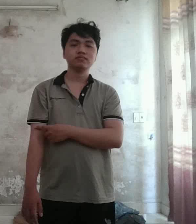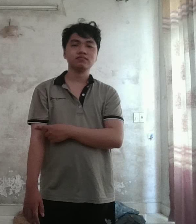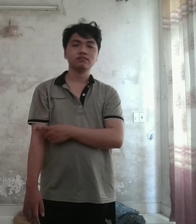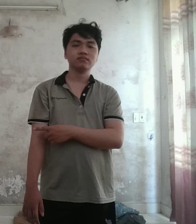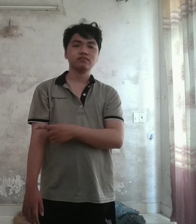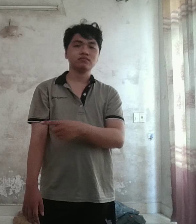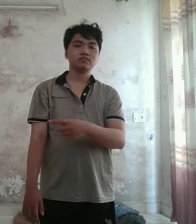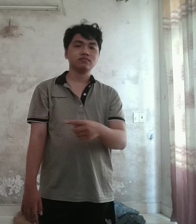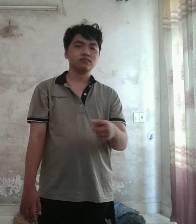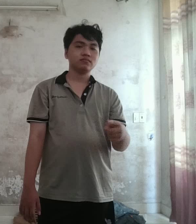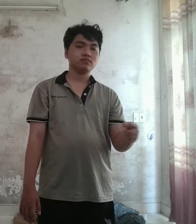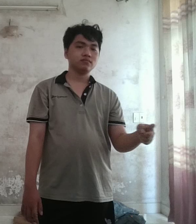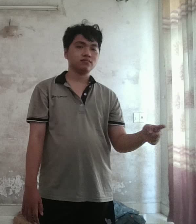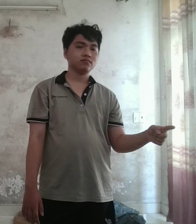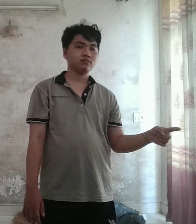cac ban